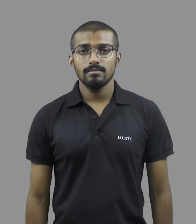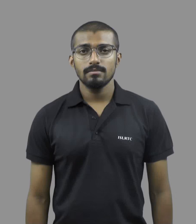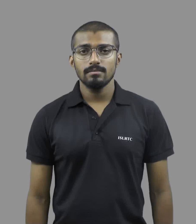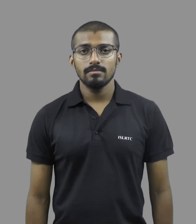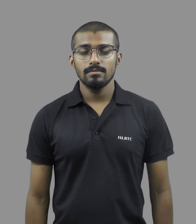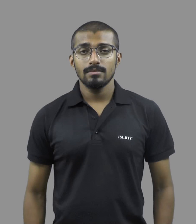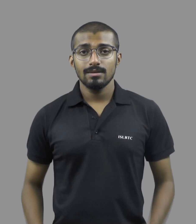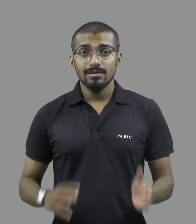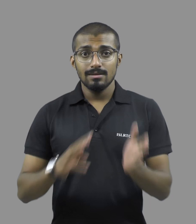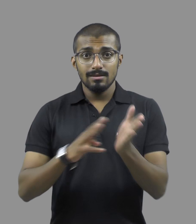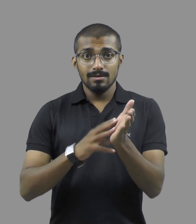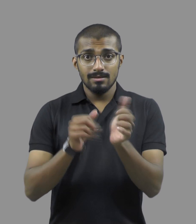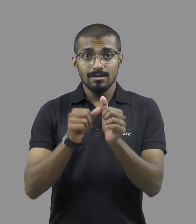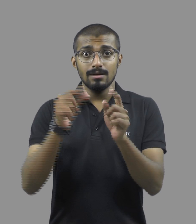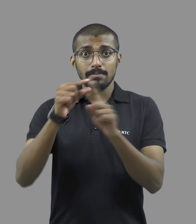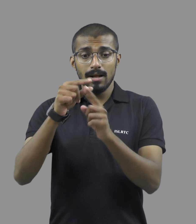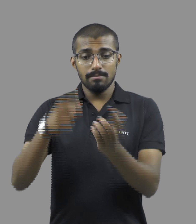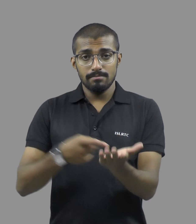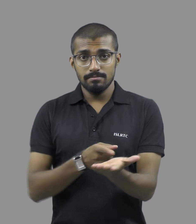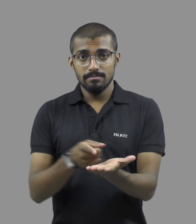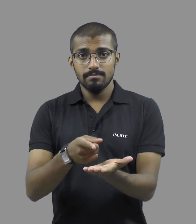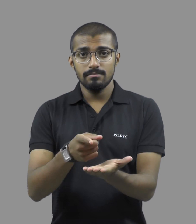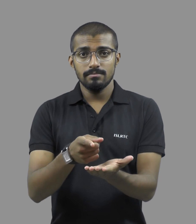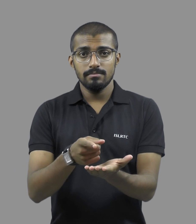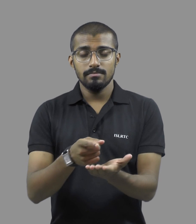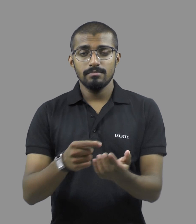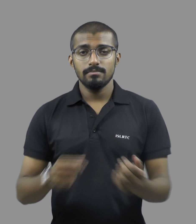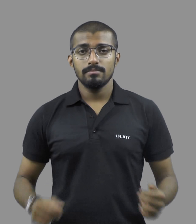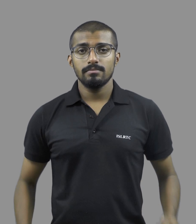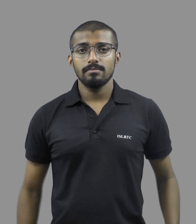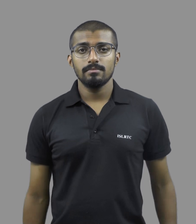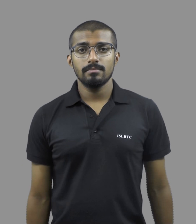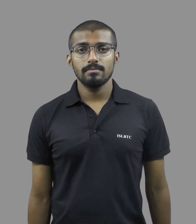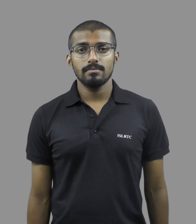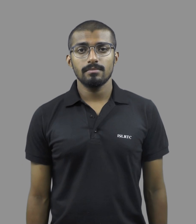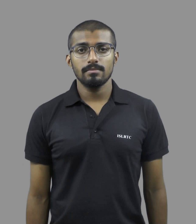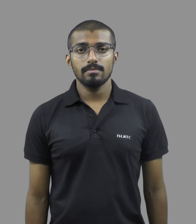Map